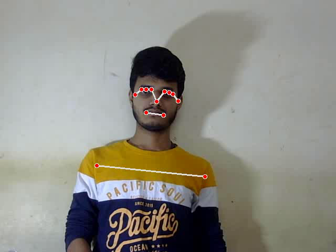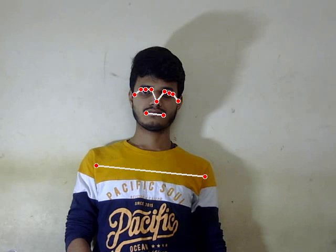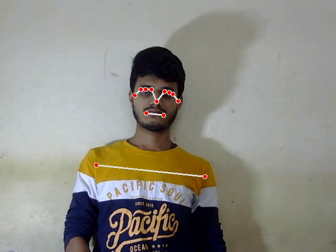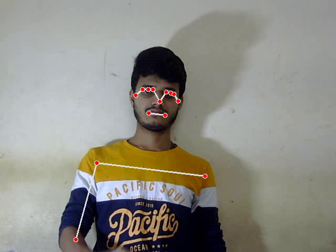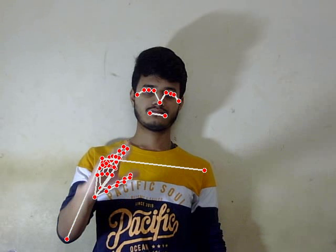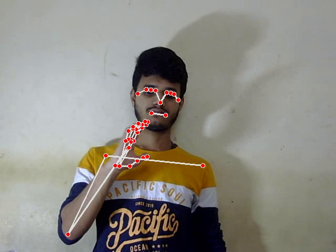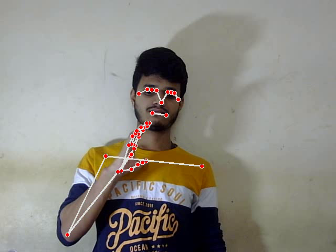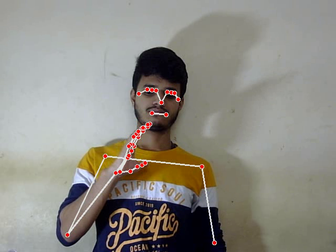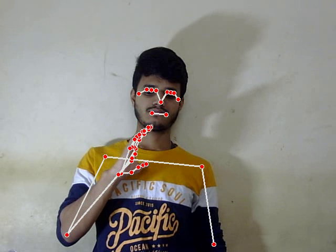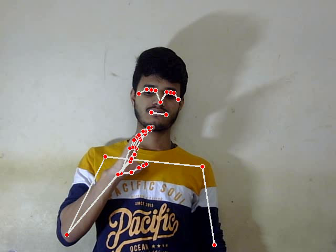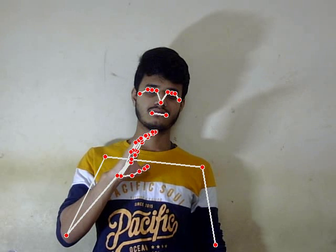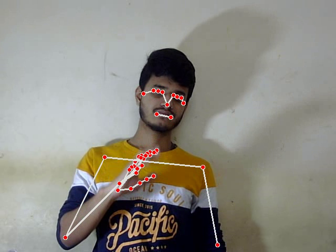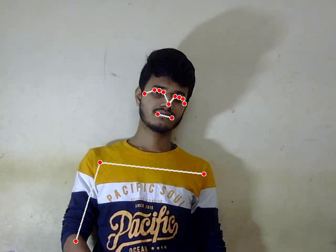fine